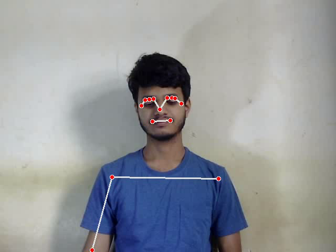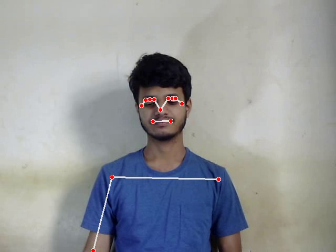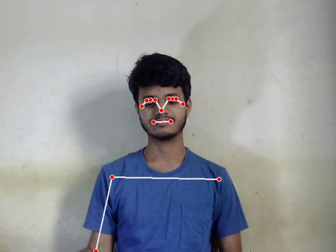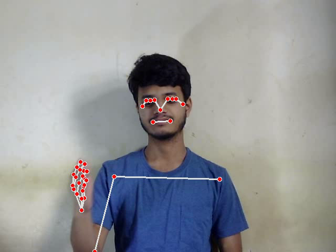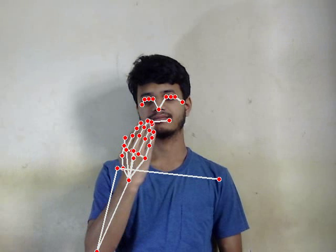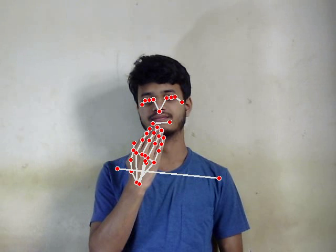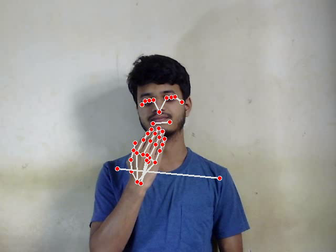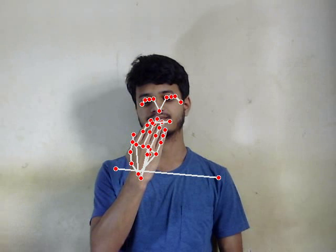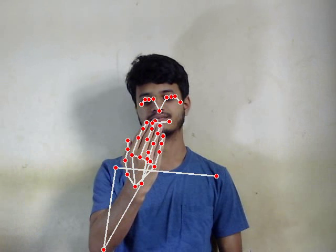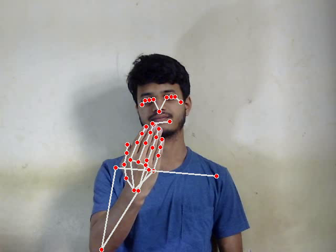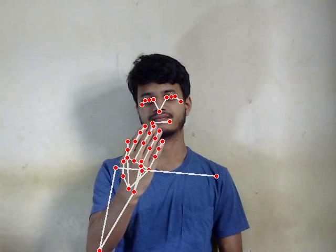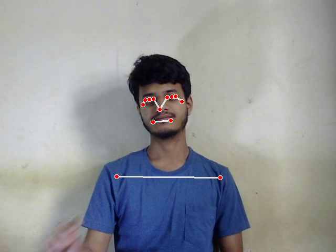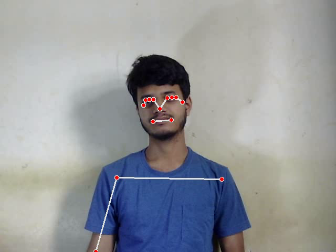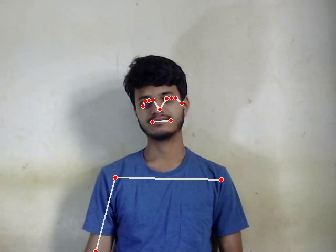thank you